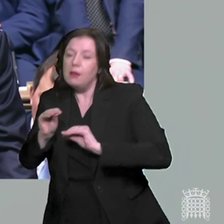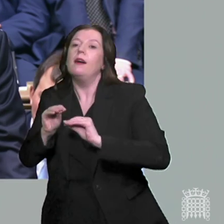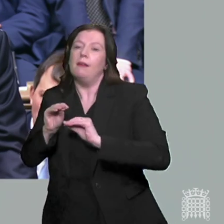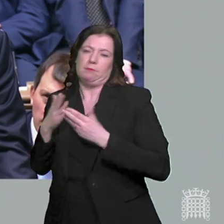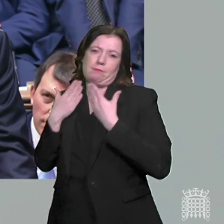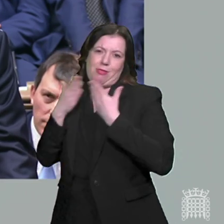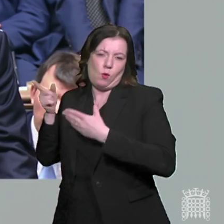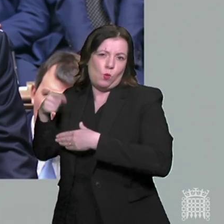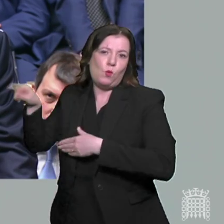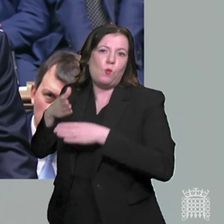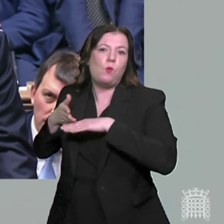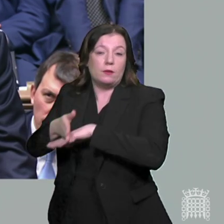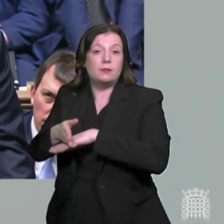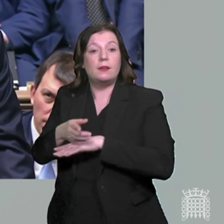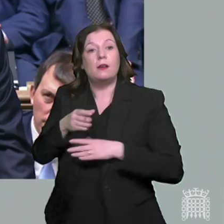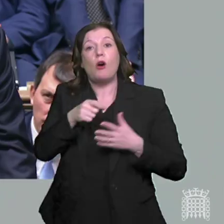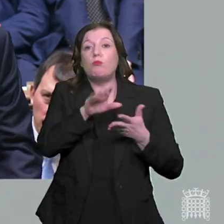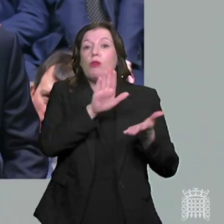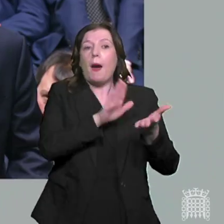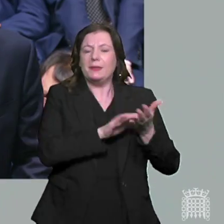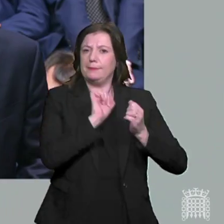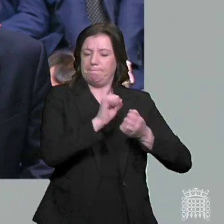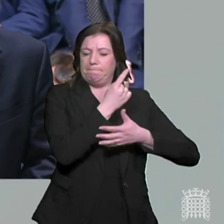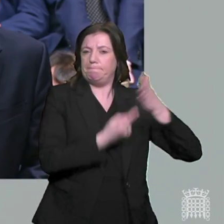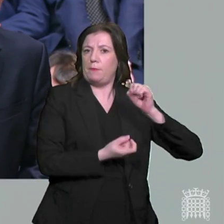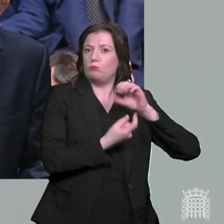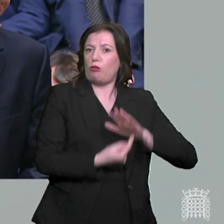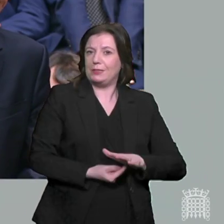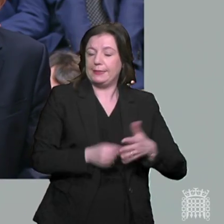They have looked in detail at the Prime Minister’s economic priorities.